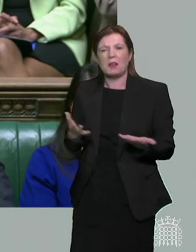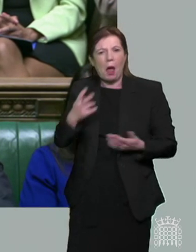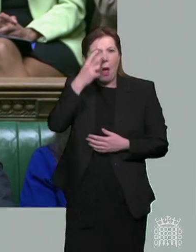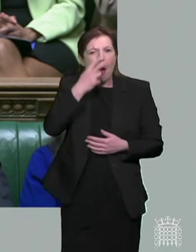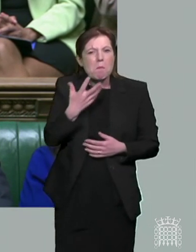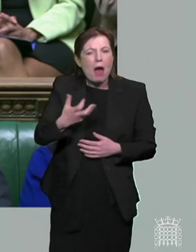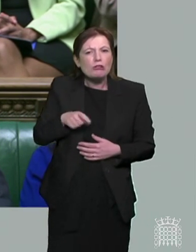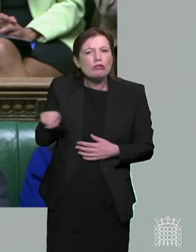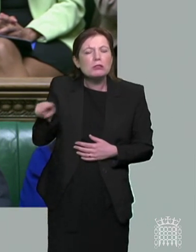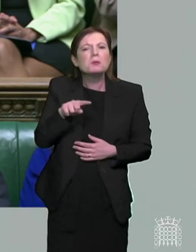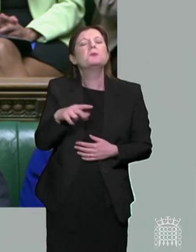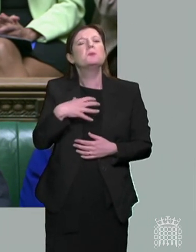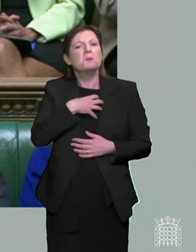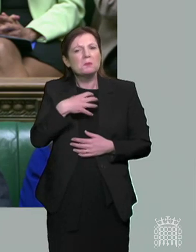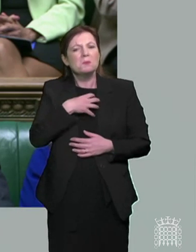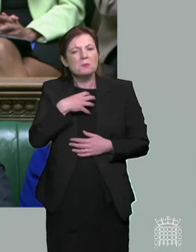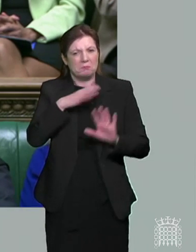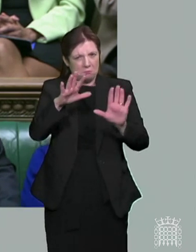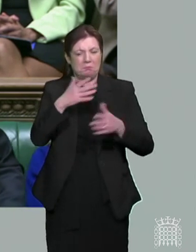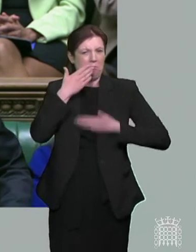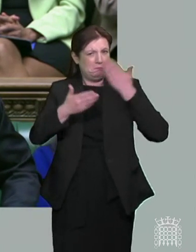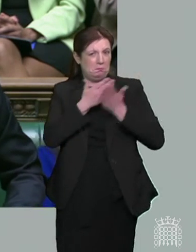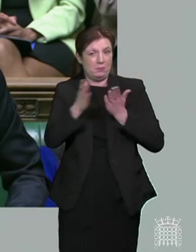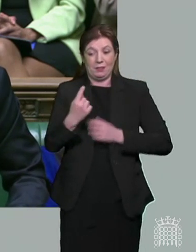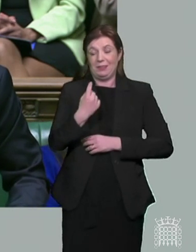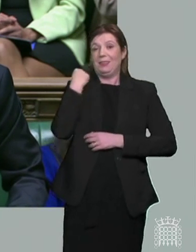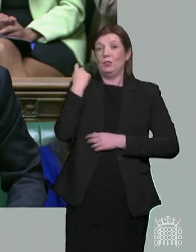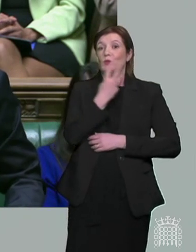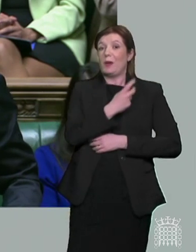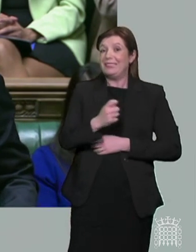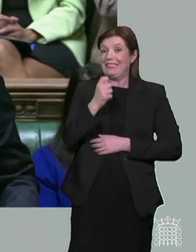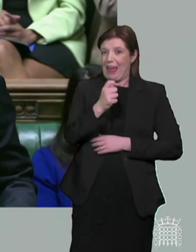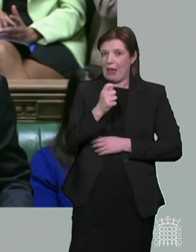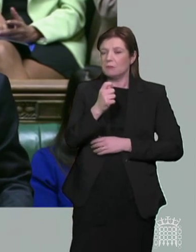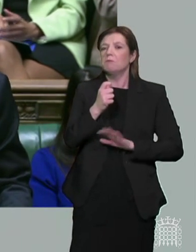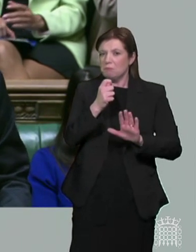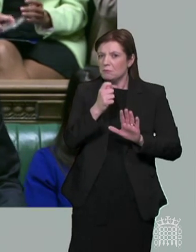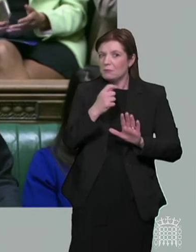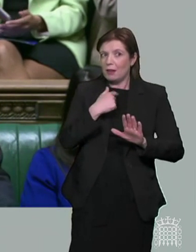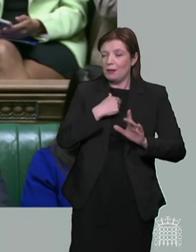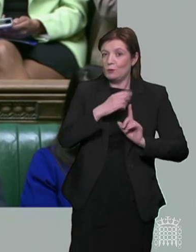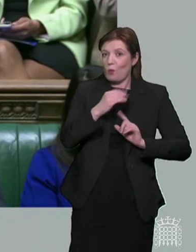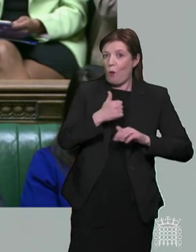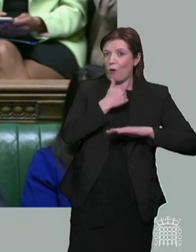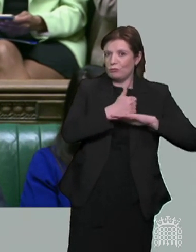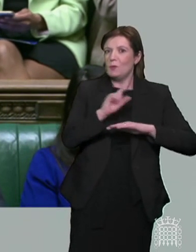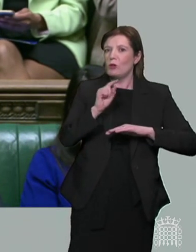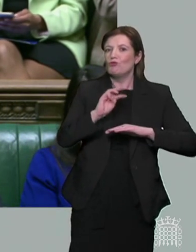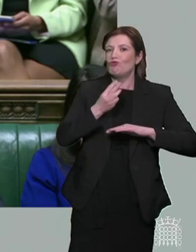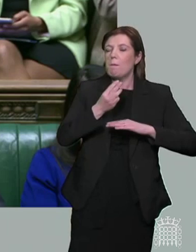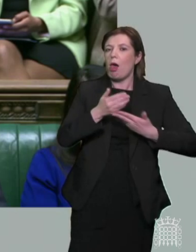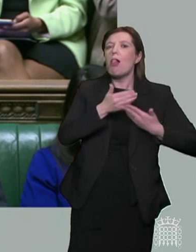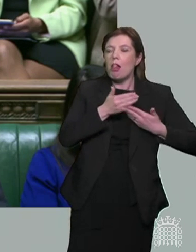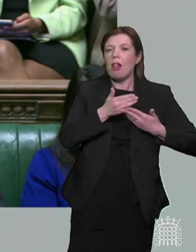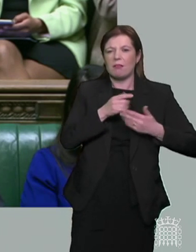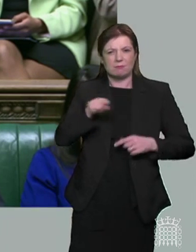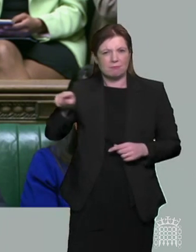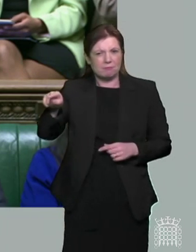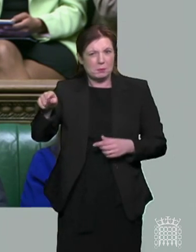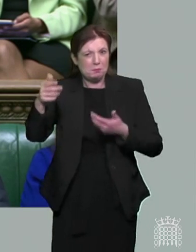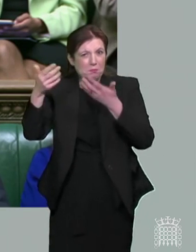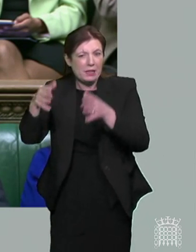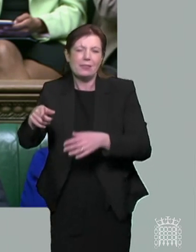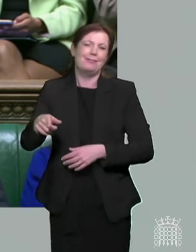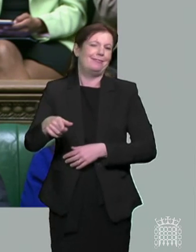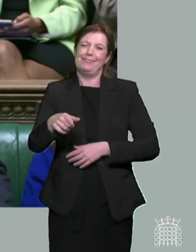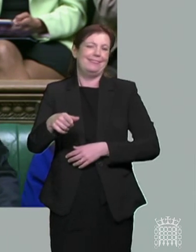Again, thanks to the actions of Conservative-led Governments since 2010, we put in place the triple lock—not something the Labour party ever did when it was in power.